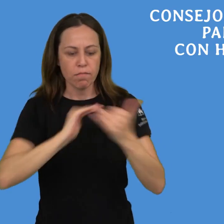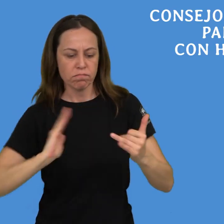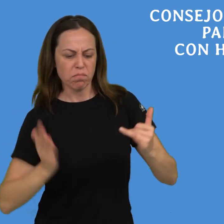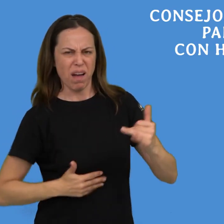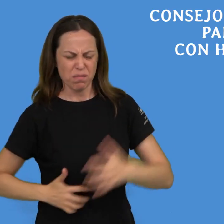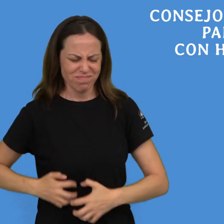afectar